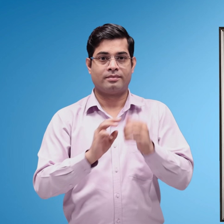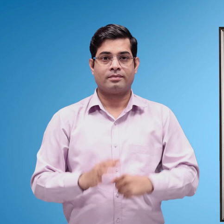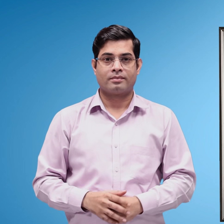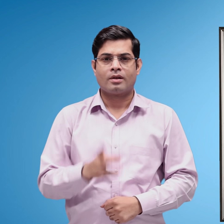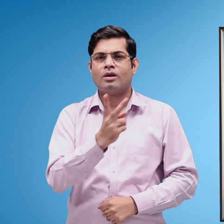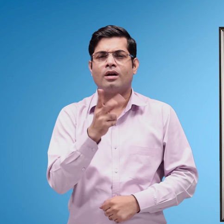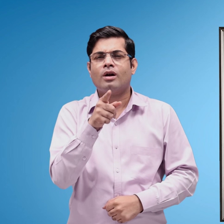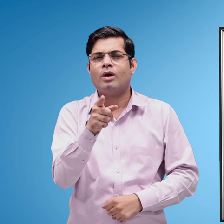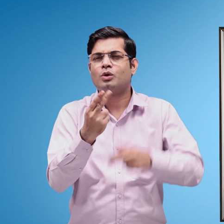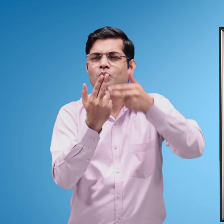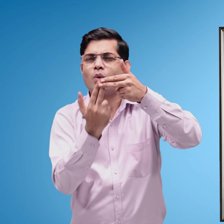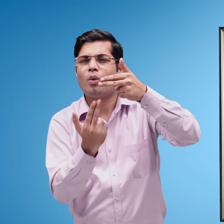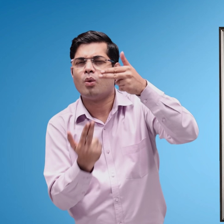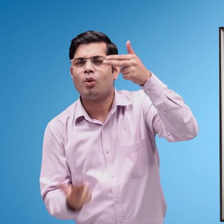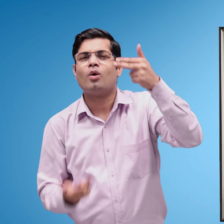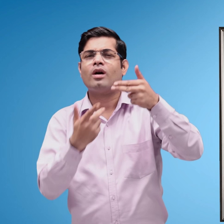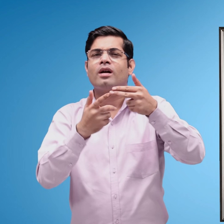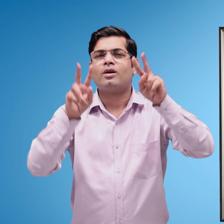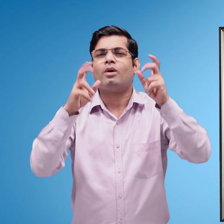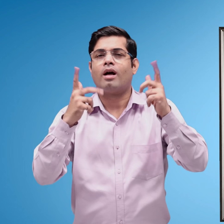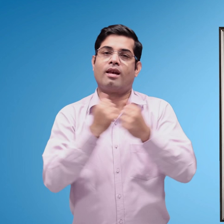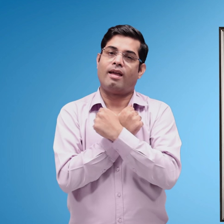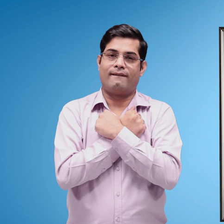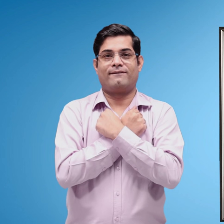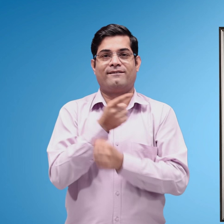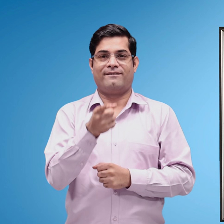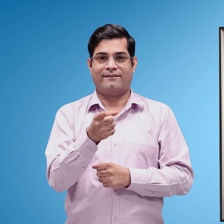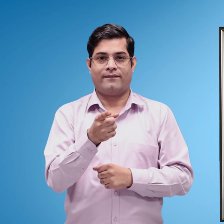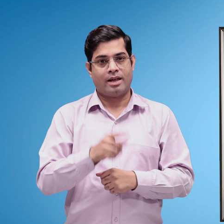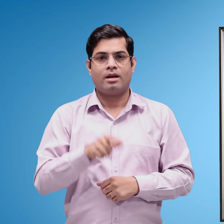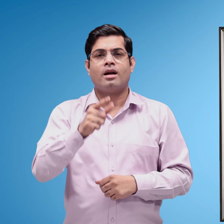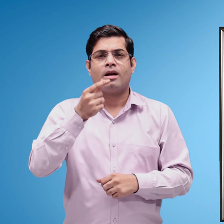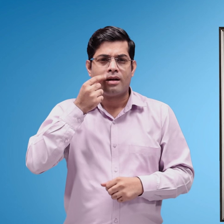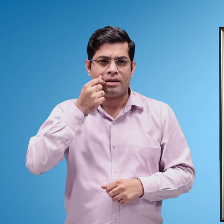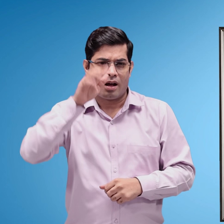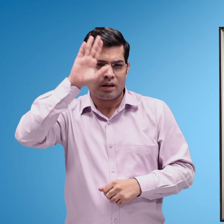is the story of the love between a king named Dushyanta